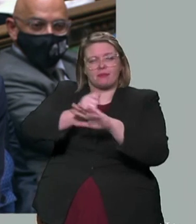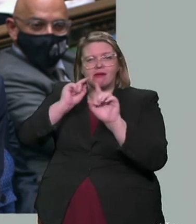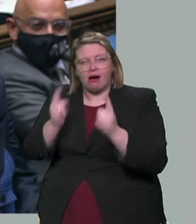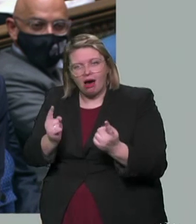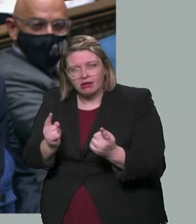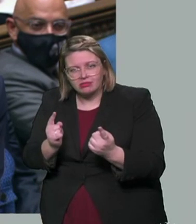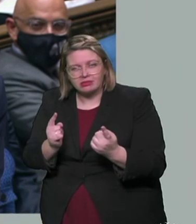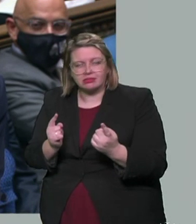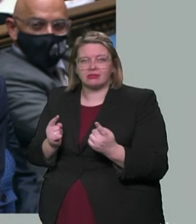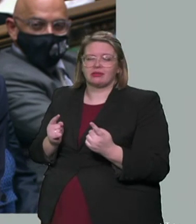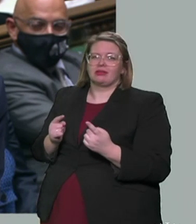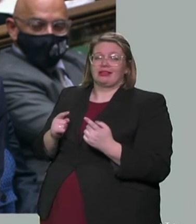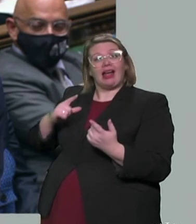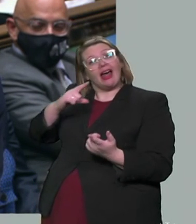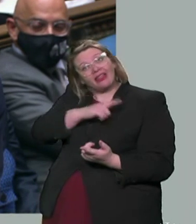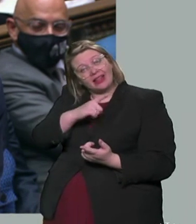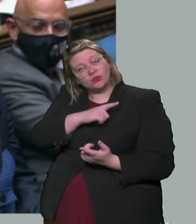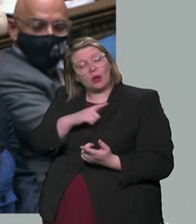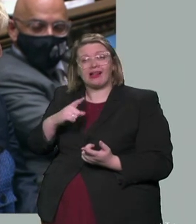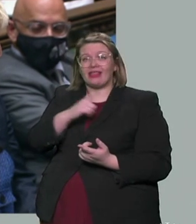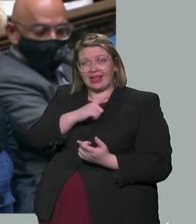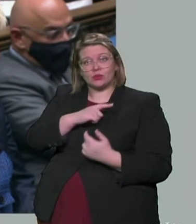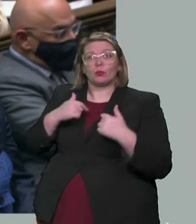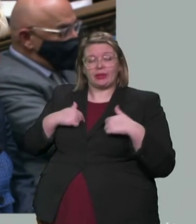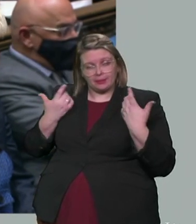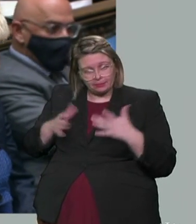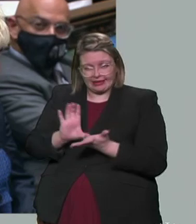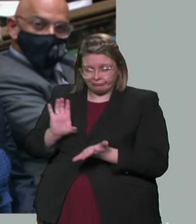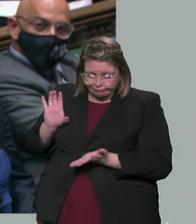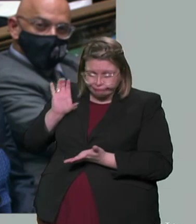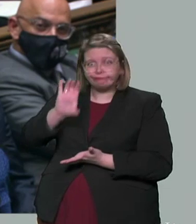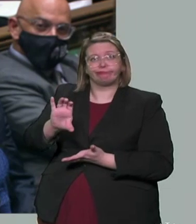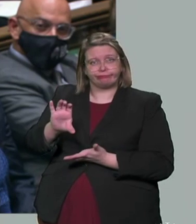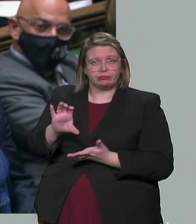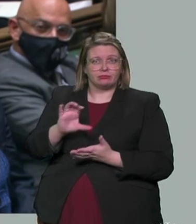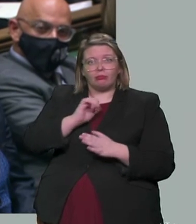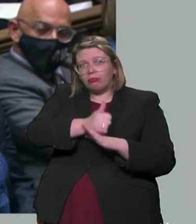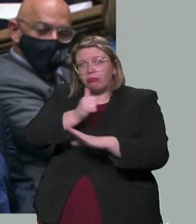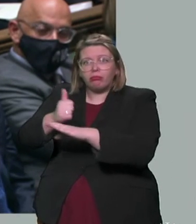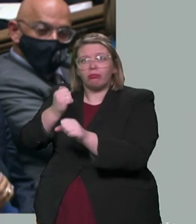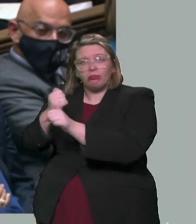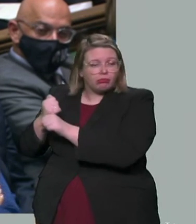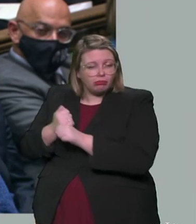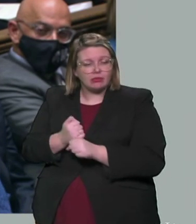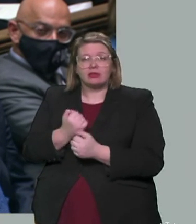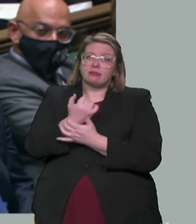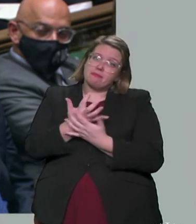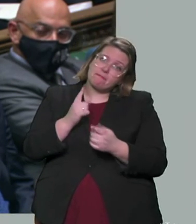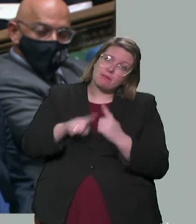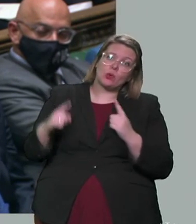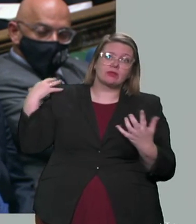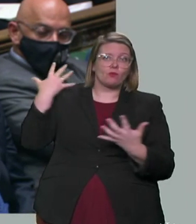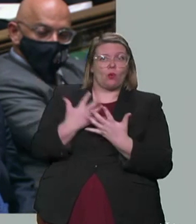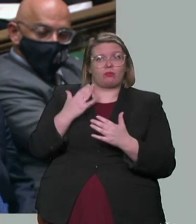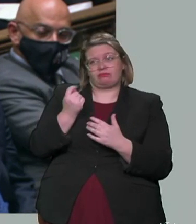That is why we have a colossal programme of infrastructure investment—the biggest for a century.